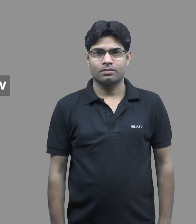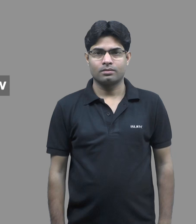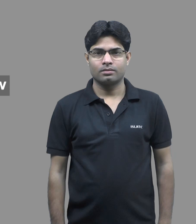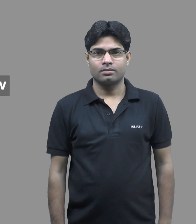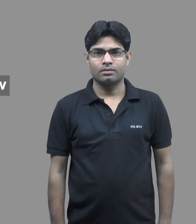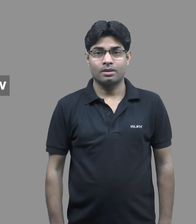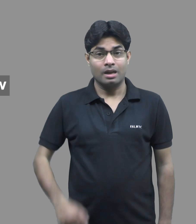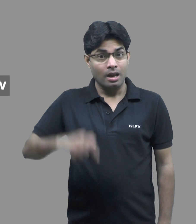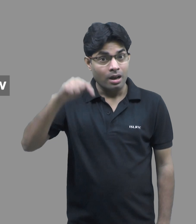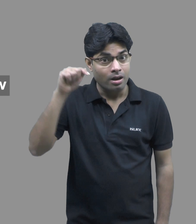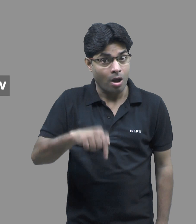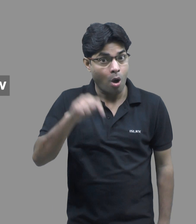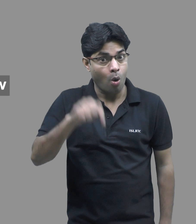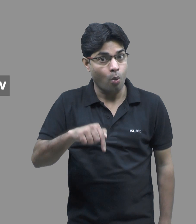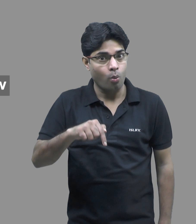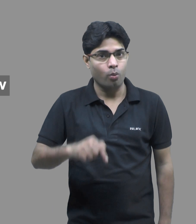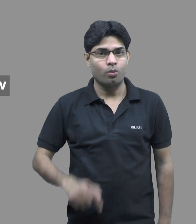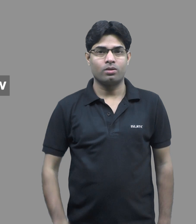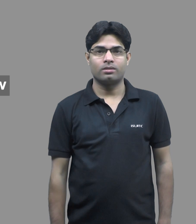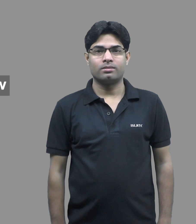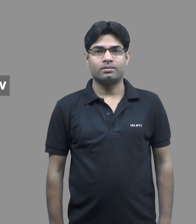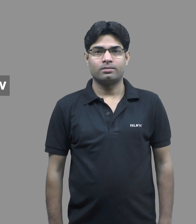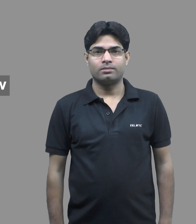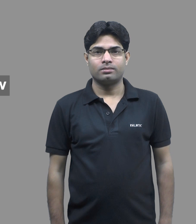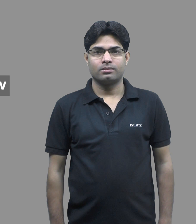Now Right Now